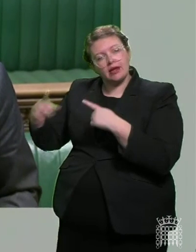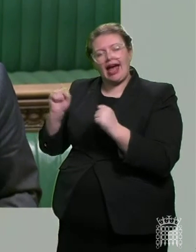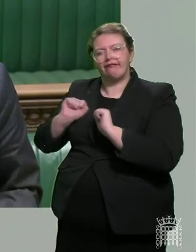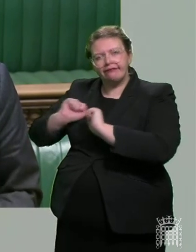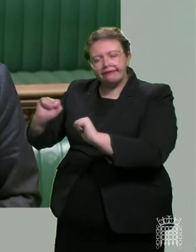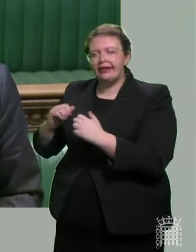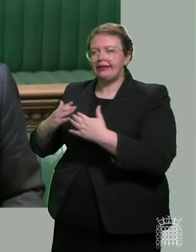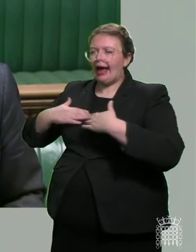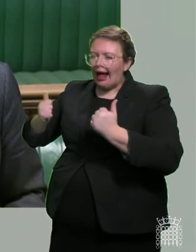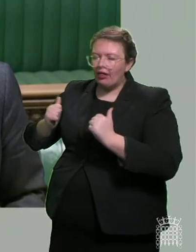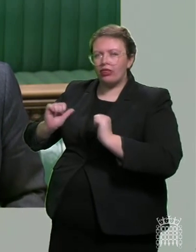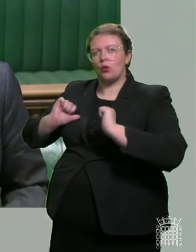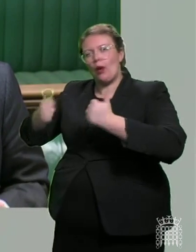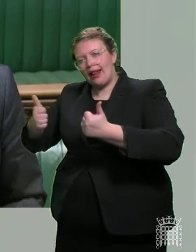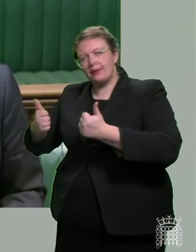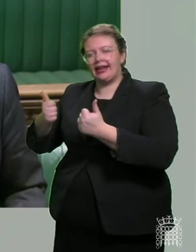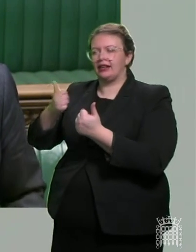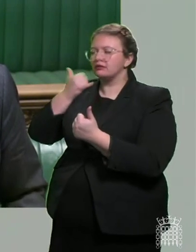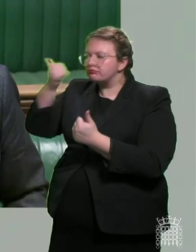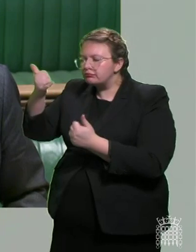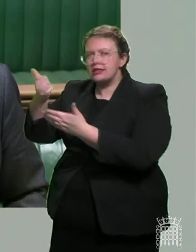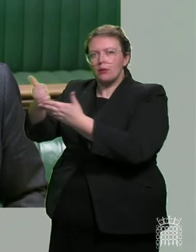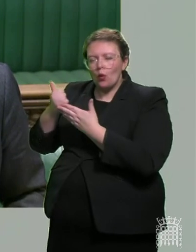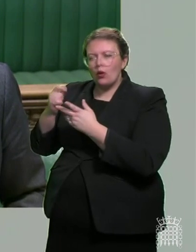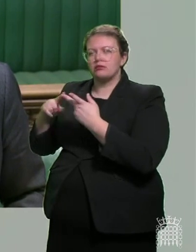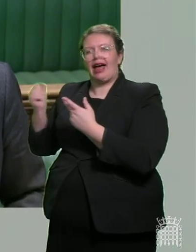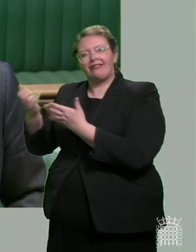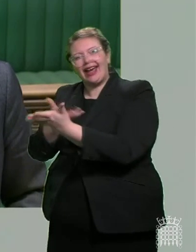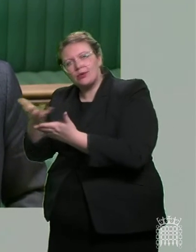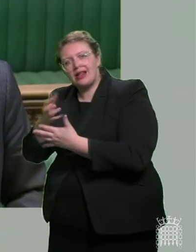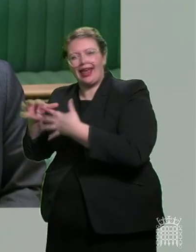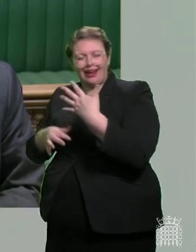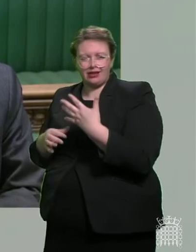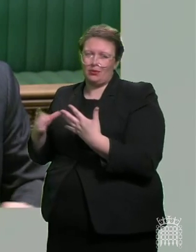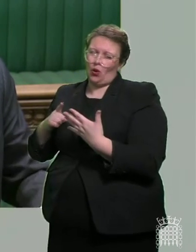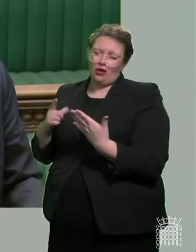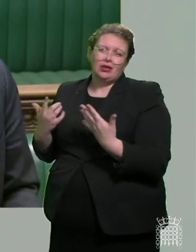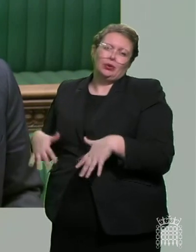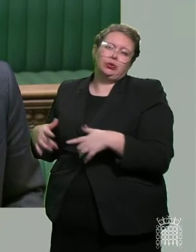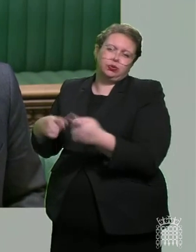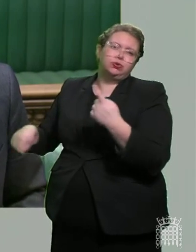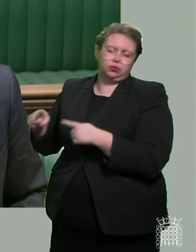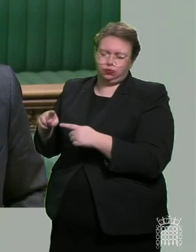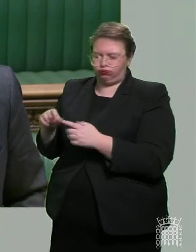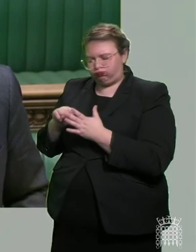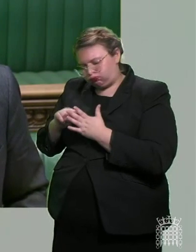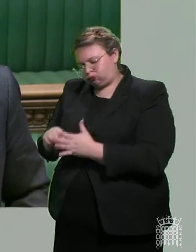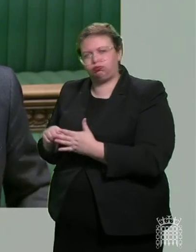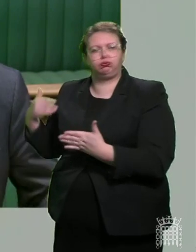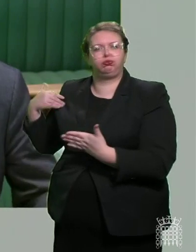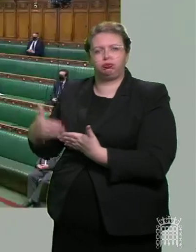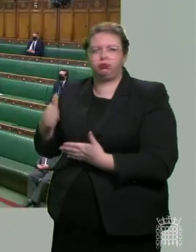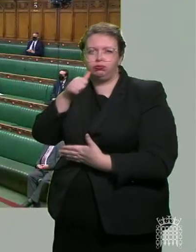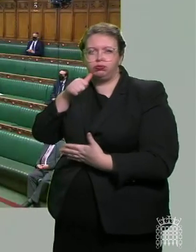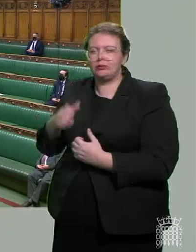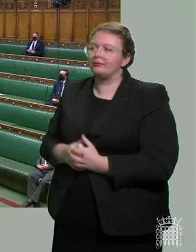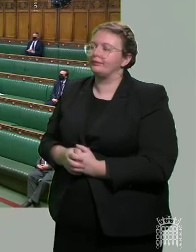and wellbeing helplines, all the advice and counselling, that they need to get through what has been, for all of them, a really difficult time.